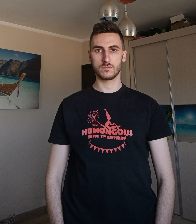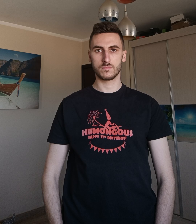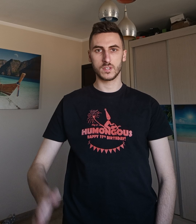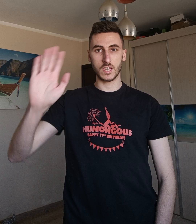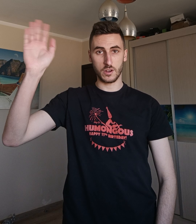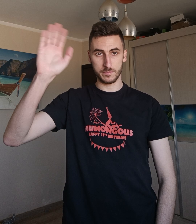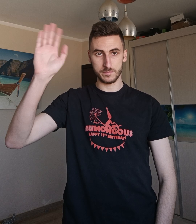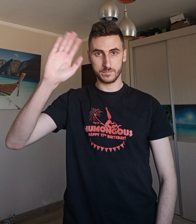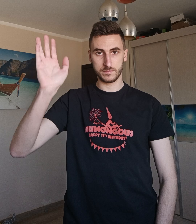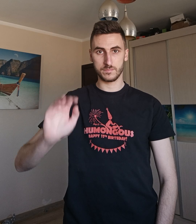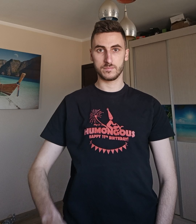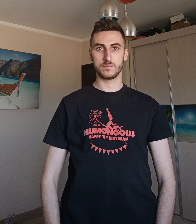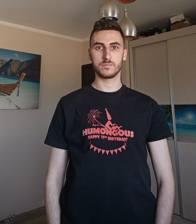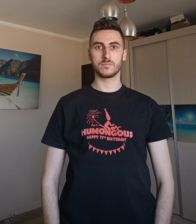שלום